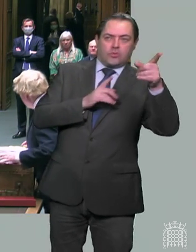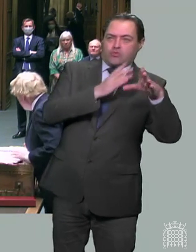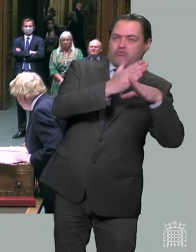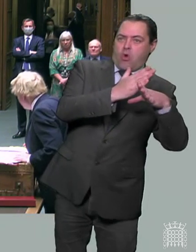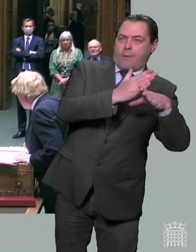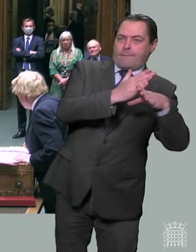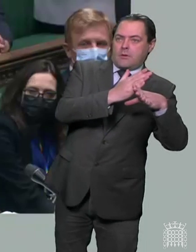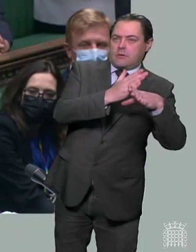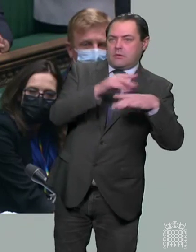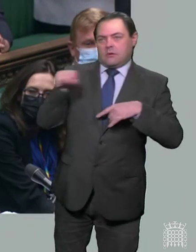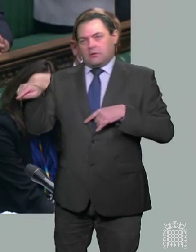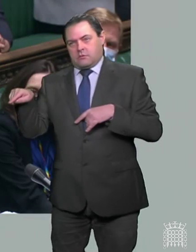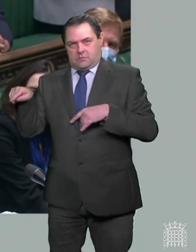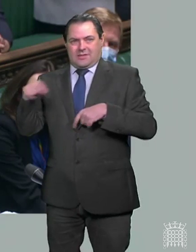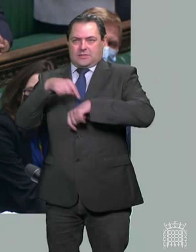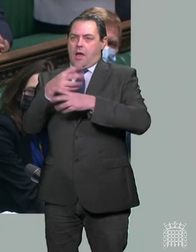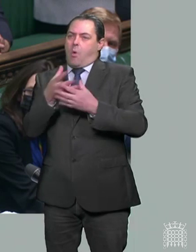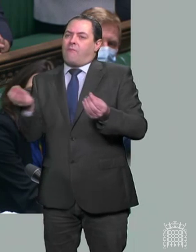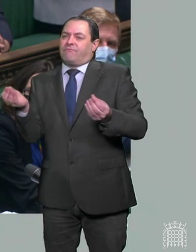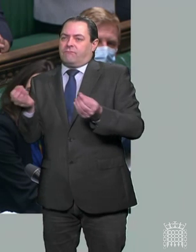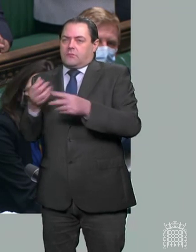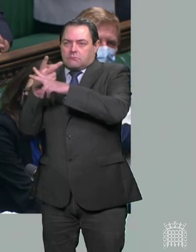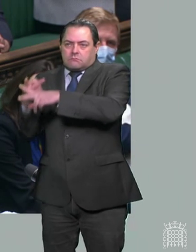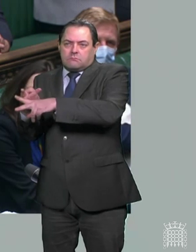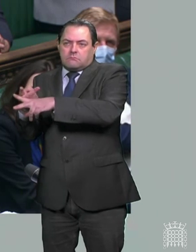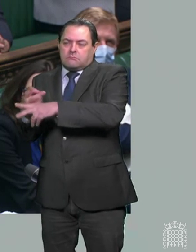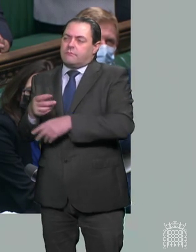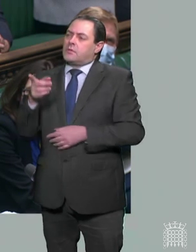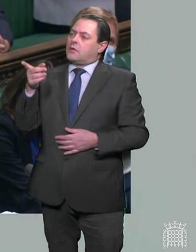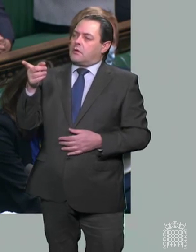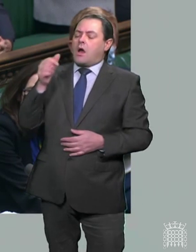The honourable Gentleman is a passionate campaigner in this area.